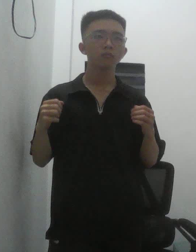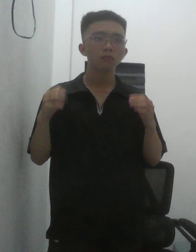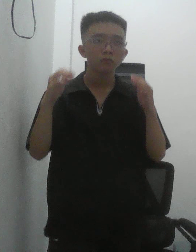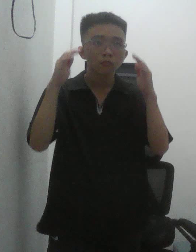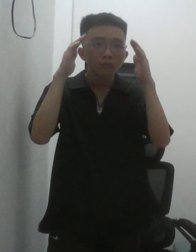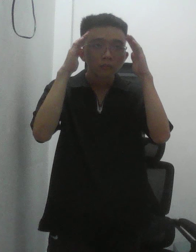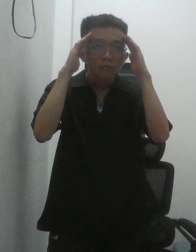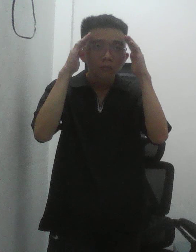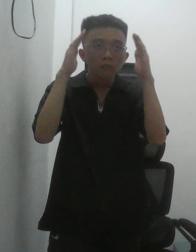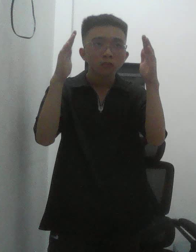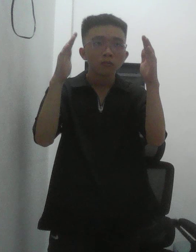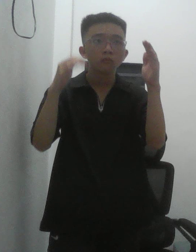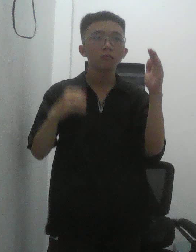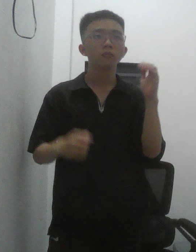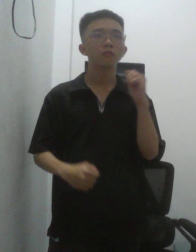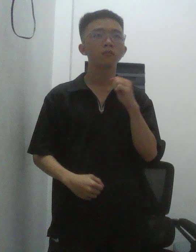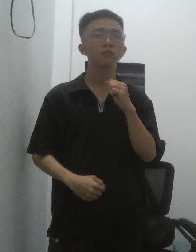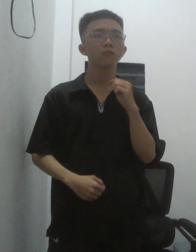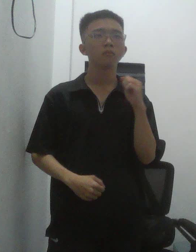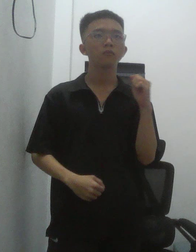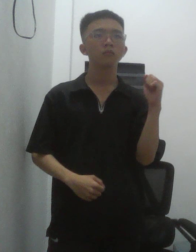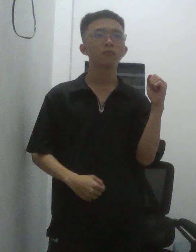khong quan tam